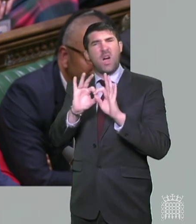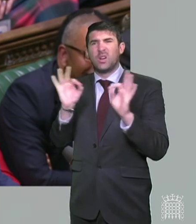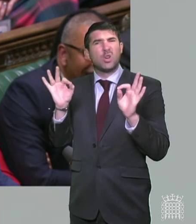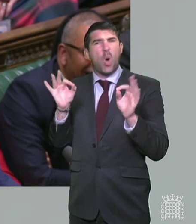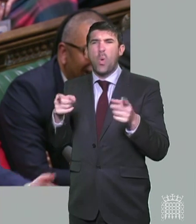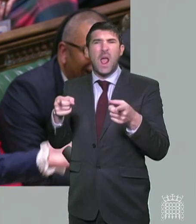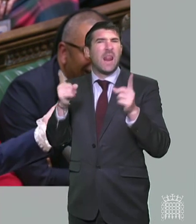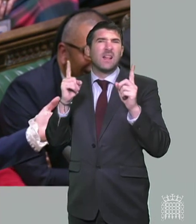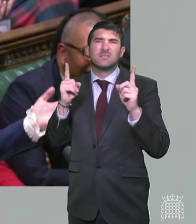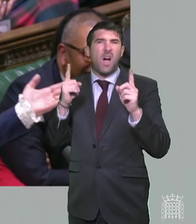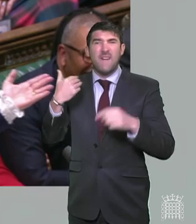I do not know what the issue is.